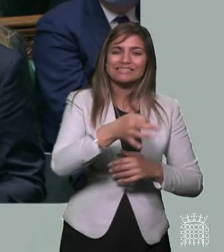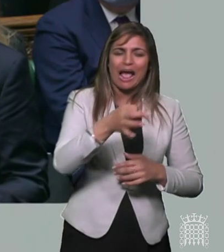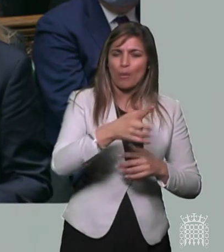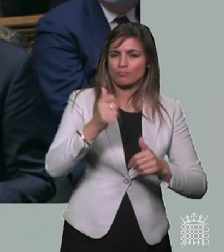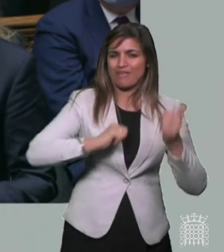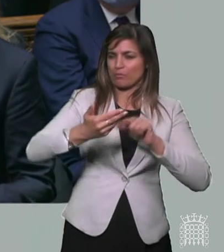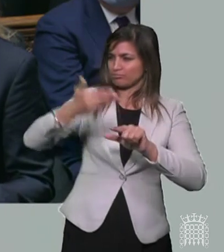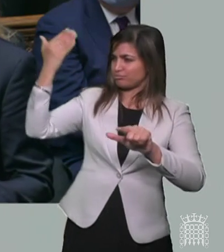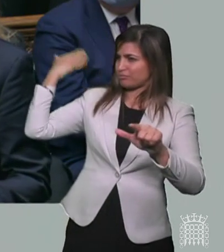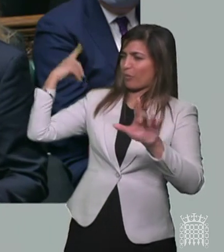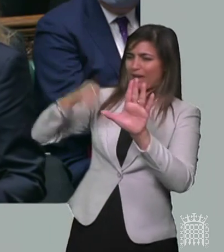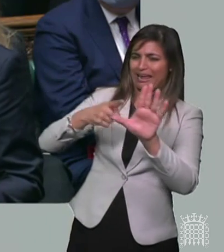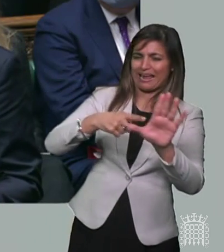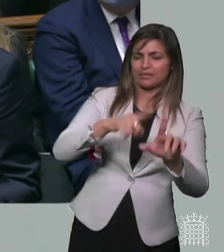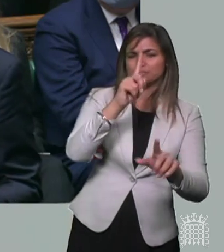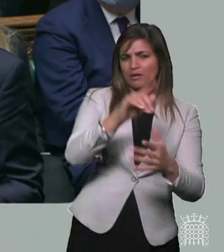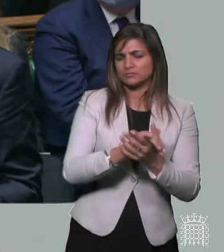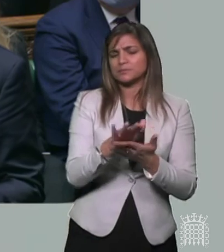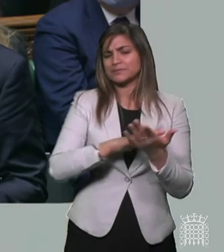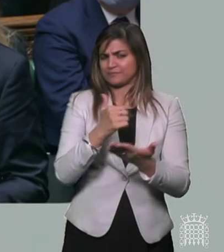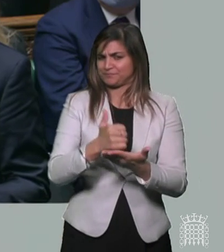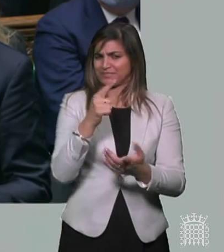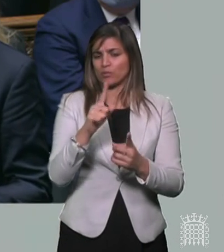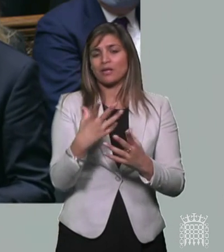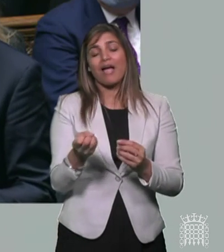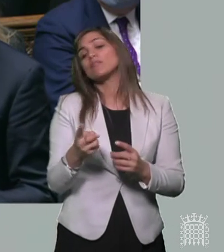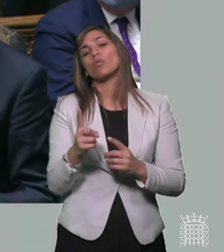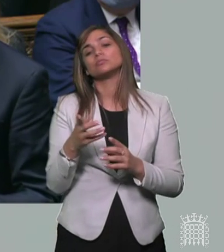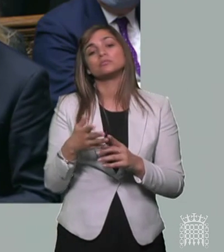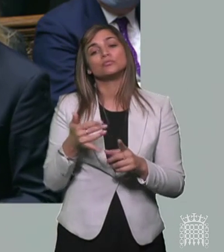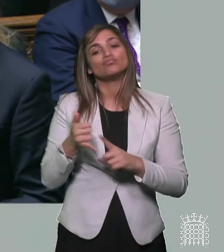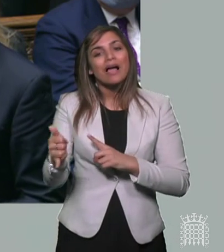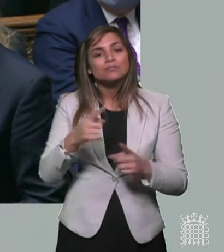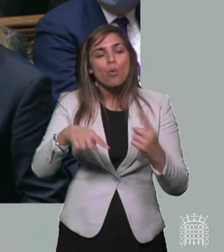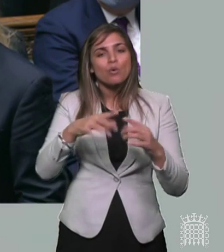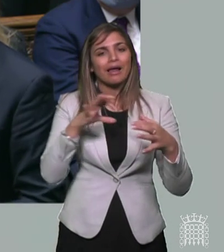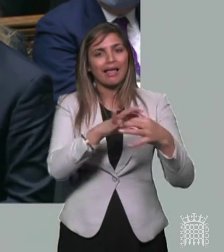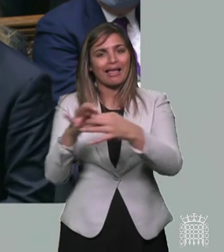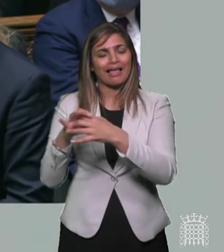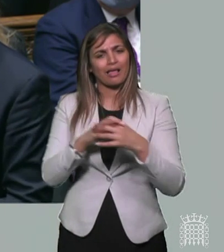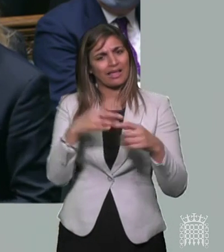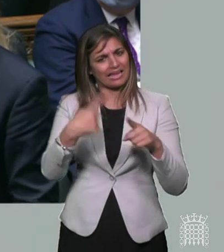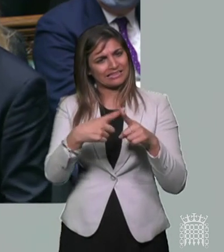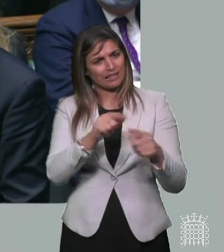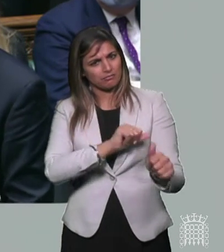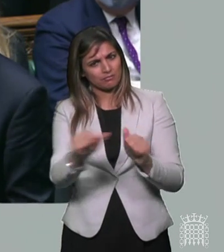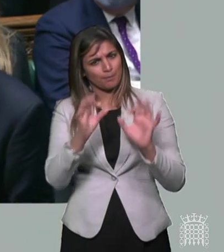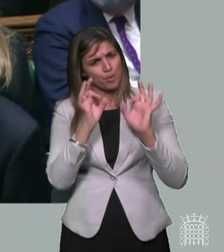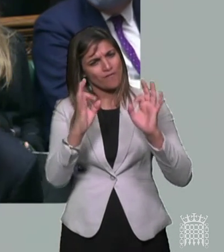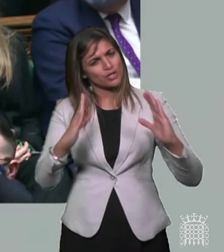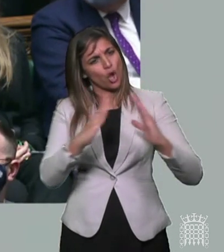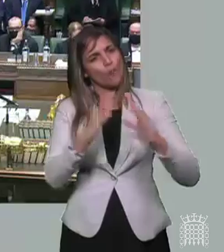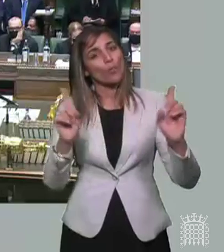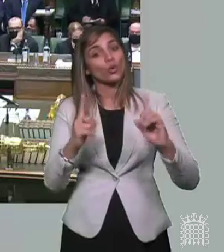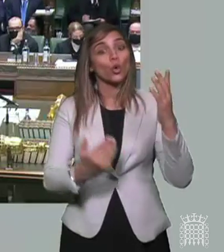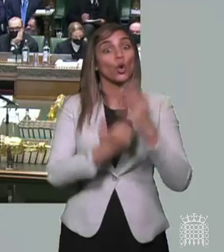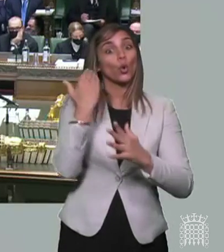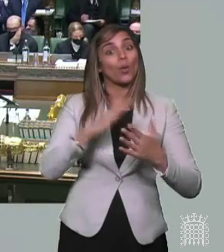Given that pedigree, its excellent transport links and the need to level up the south, does he agree that Eastleigh would make the perfect home for the new headquarters of Great British Railways?